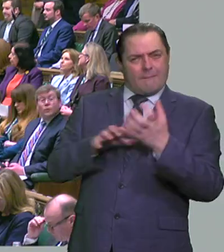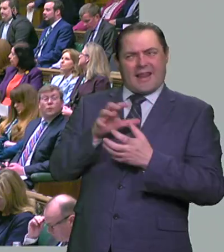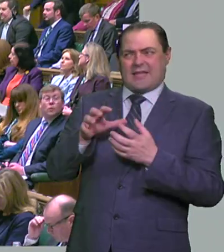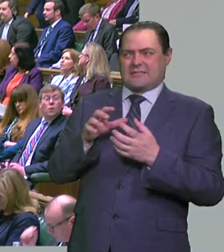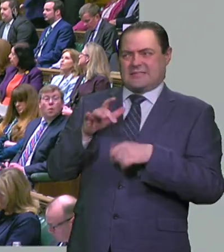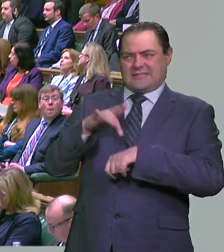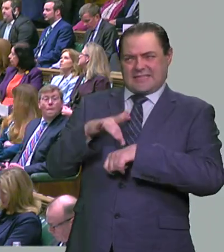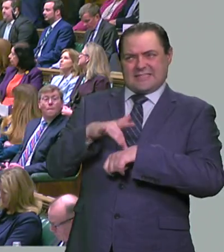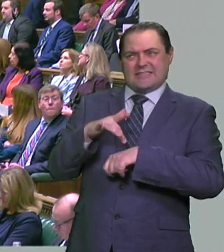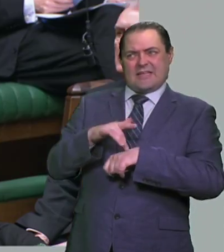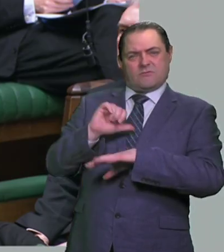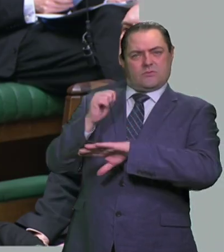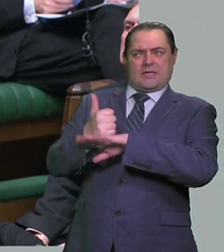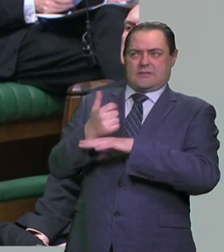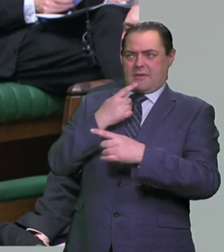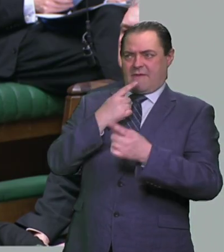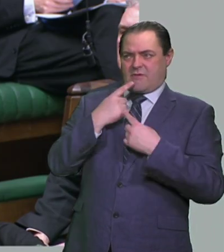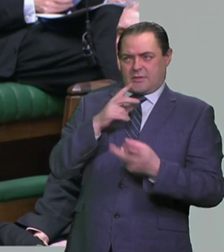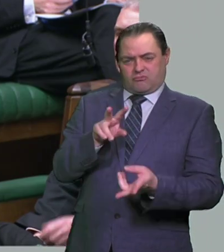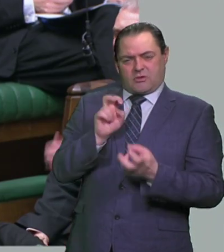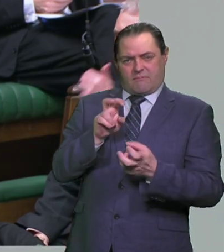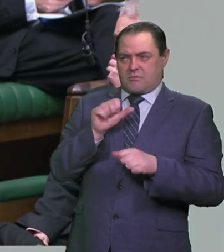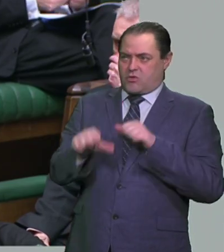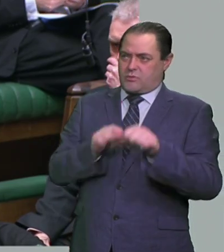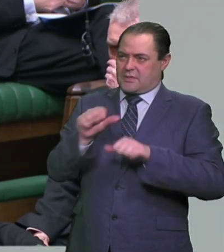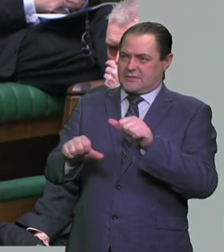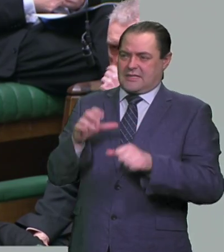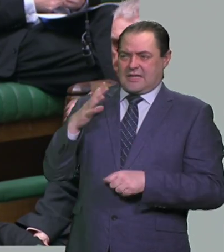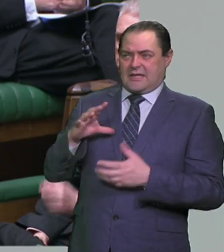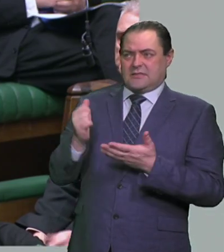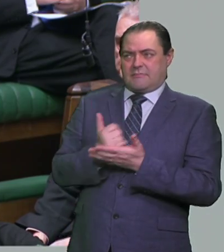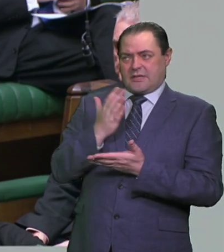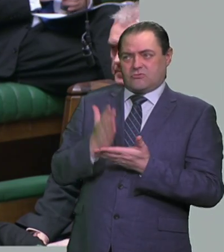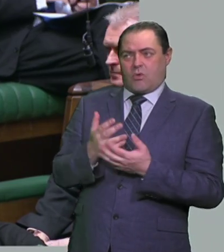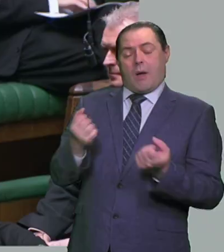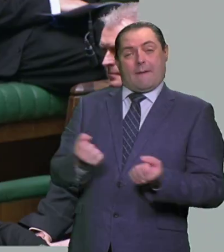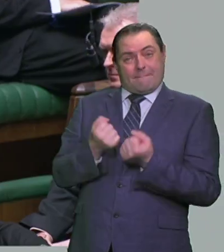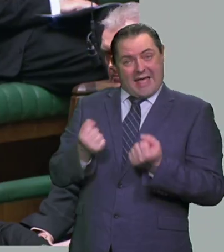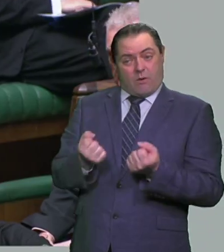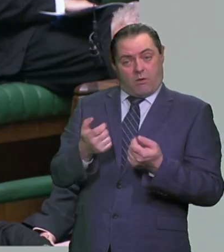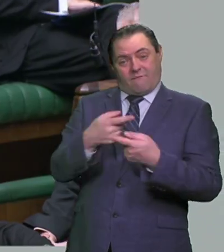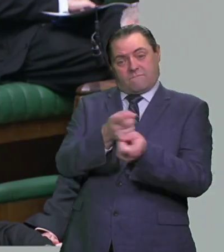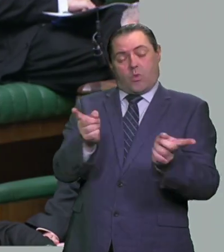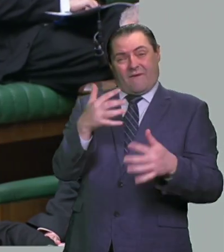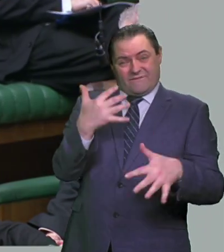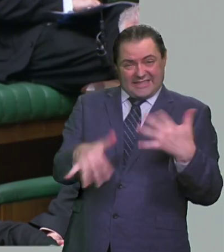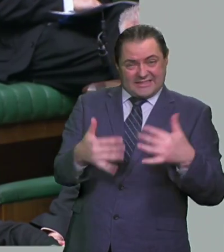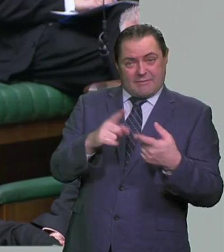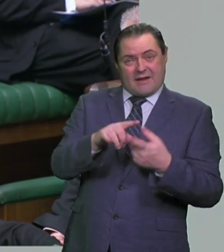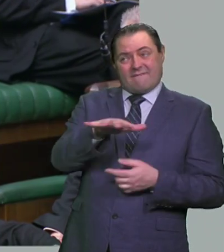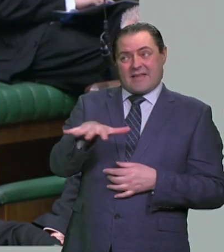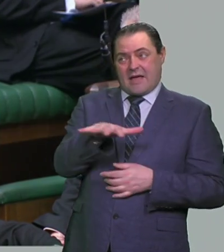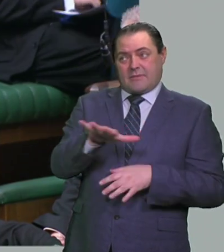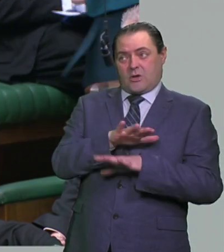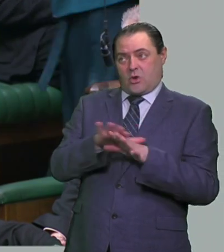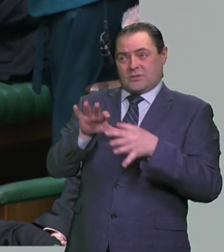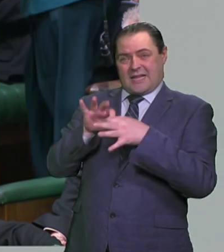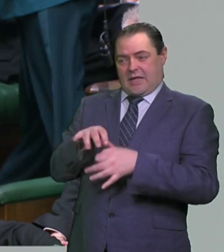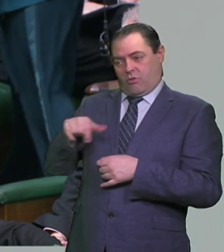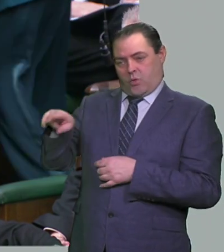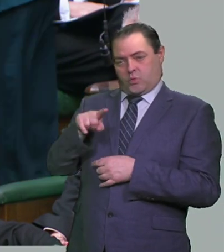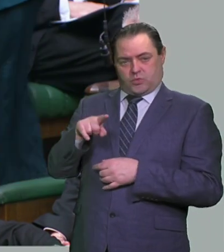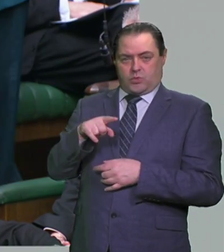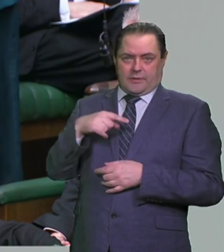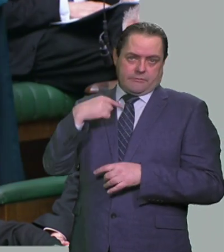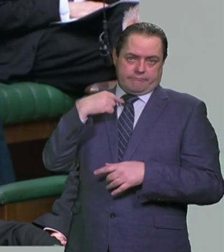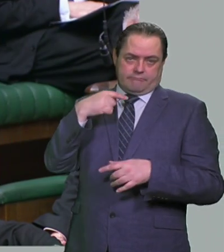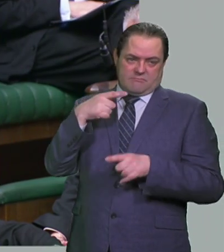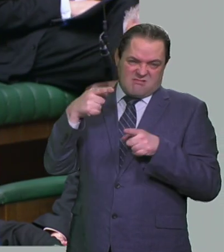In setting up an effective information recovery process, we must ensure that power is in the hands of victims and their families rather than the perpetrators.